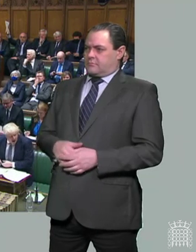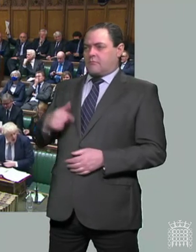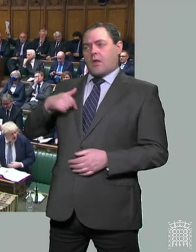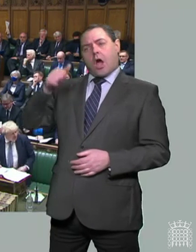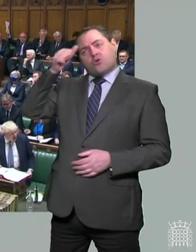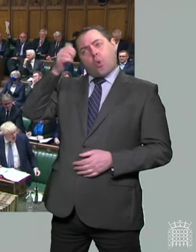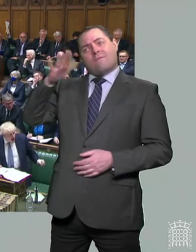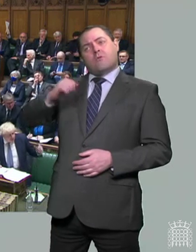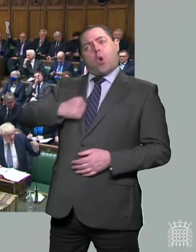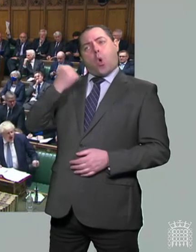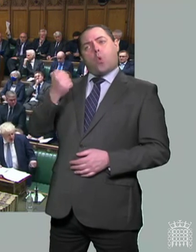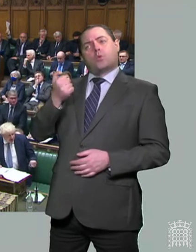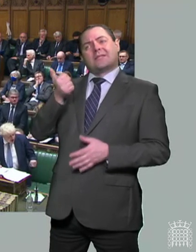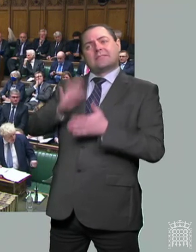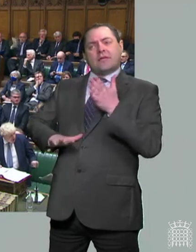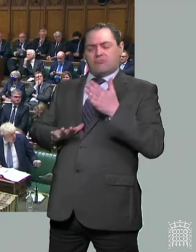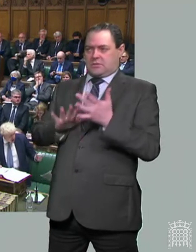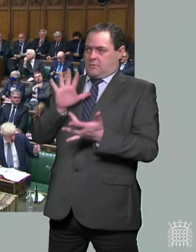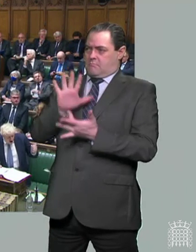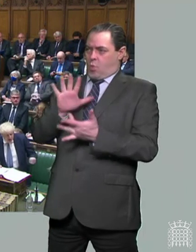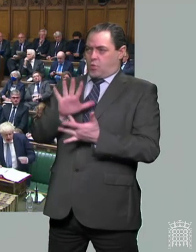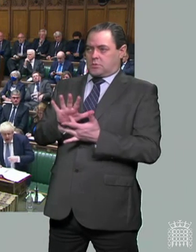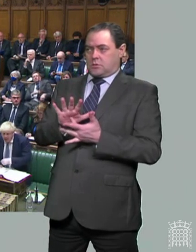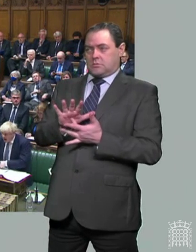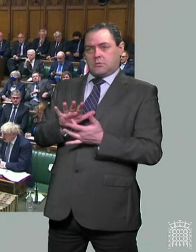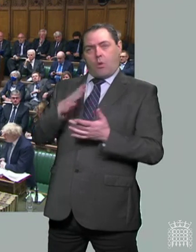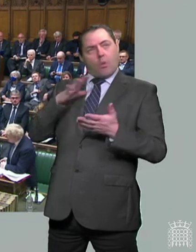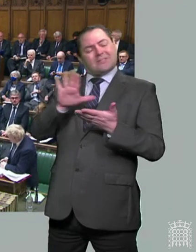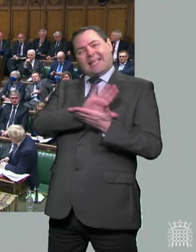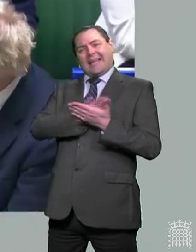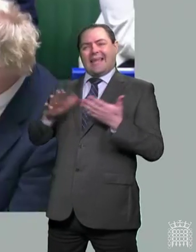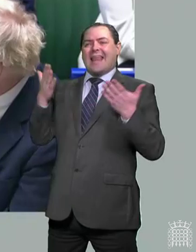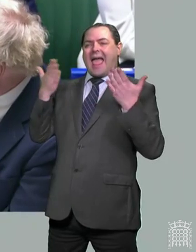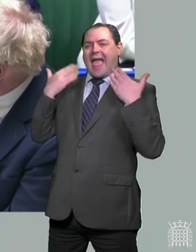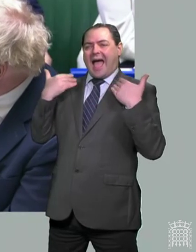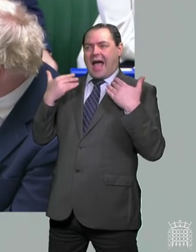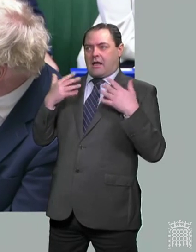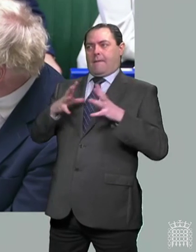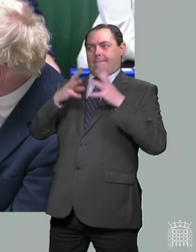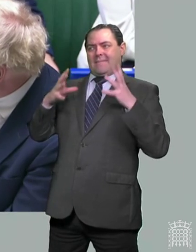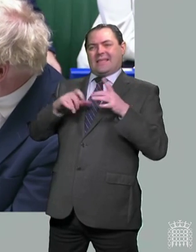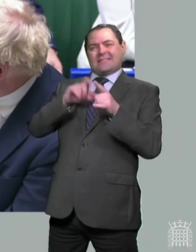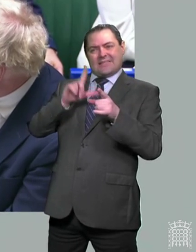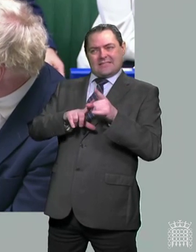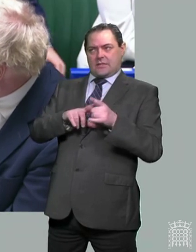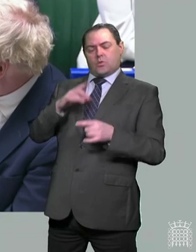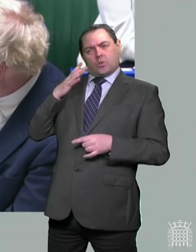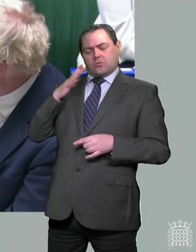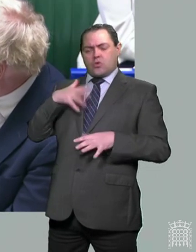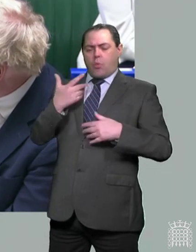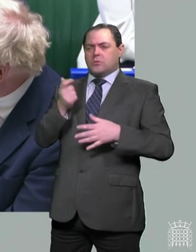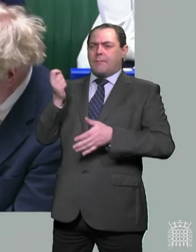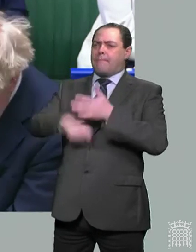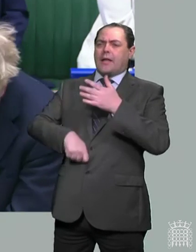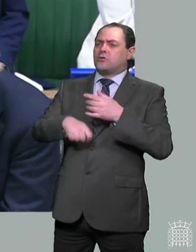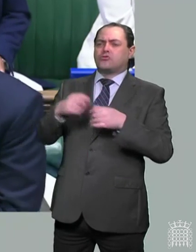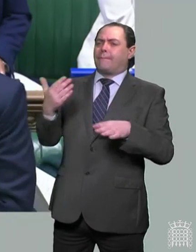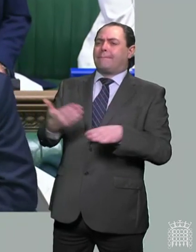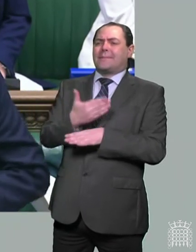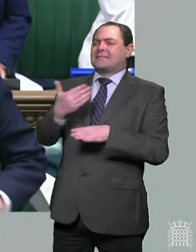I know from my own experience how vital it is when trying to clean up air in a great city not to penalise business unjustly, and particularly small businesses.